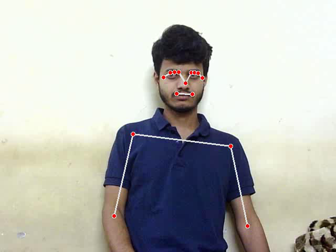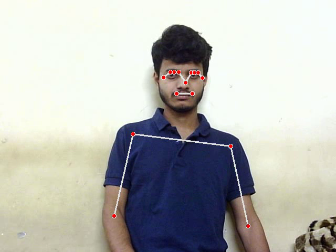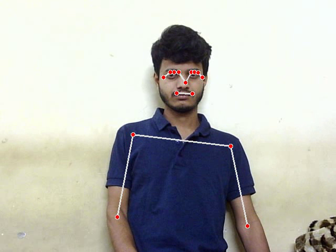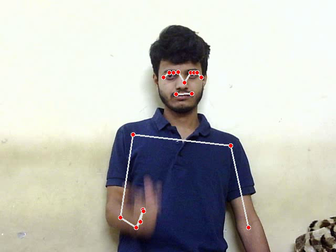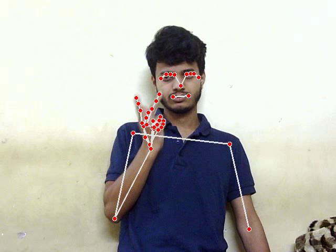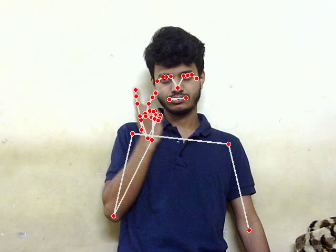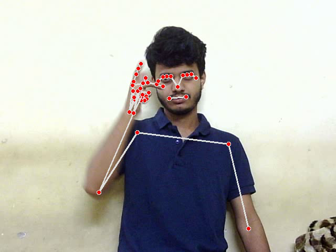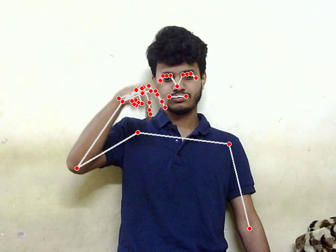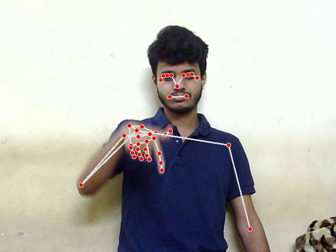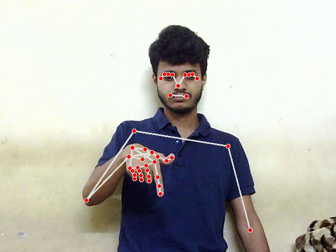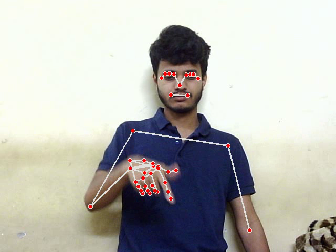see you later